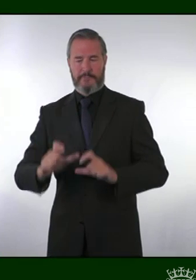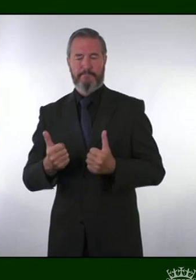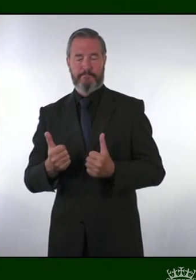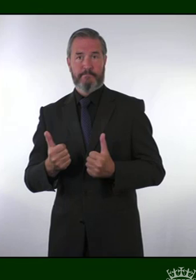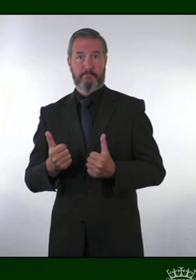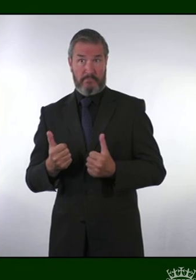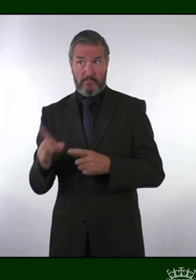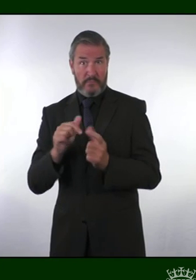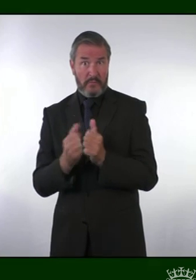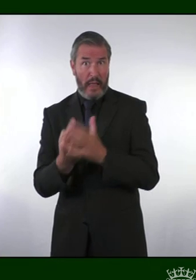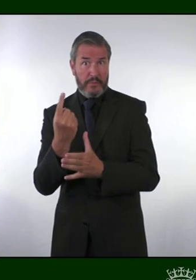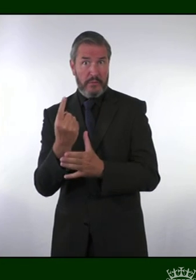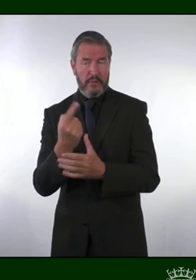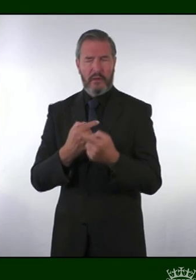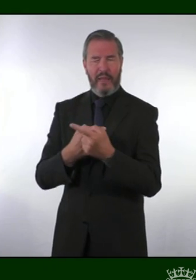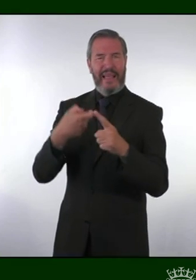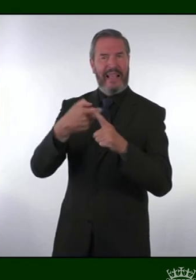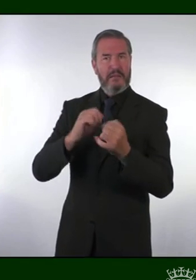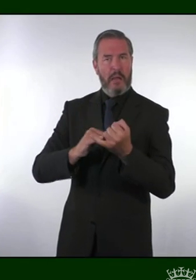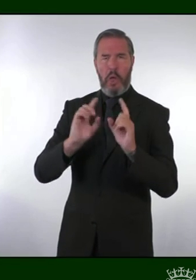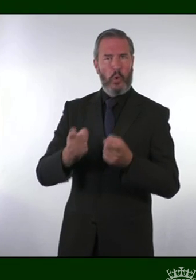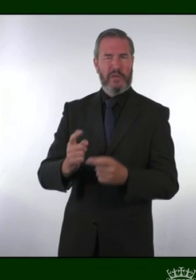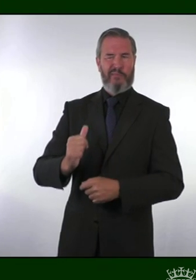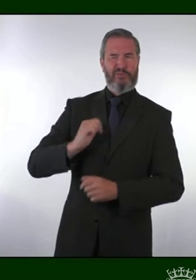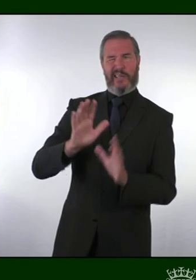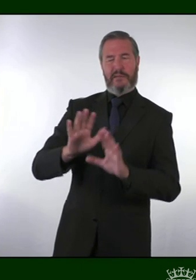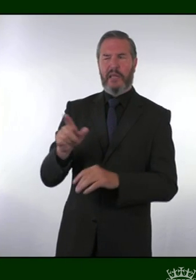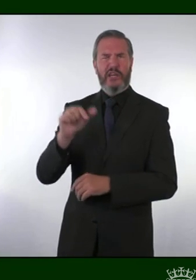I do not think the right honourable and learned Gentleman would have predicted that a few weeks ago.